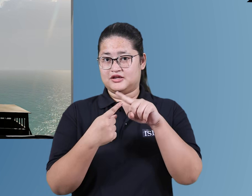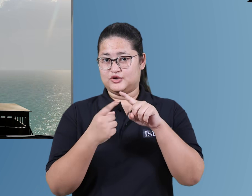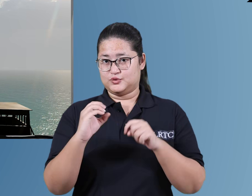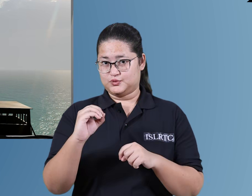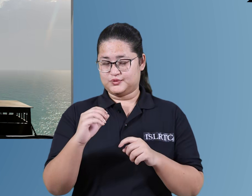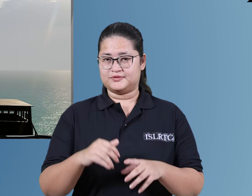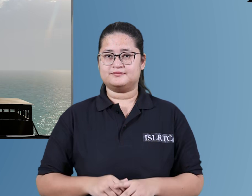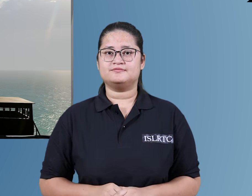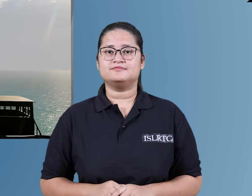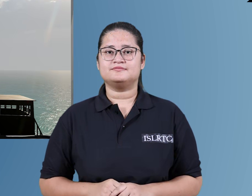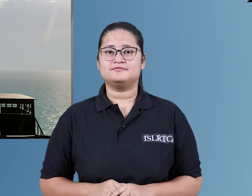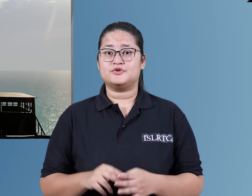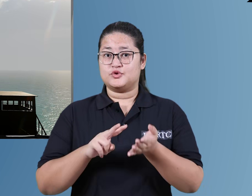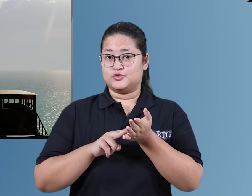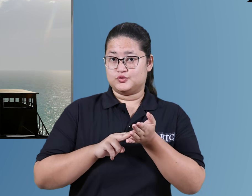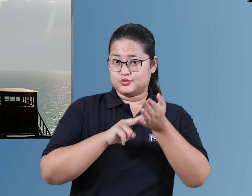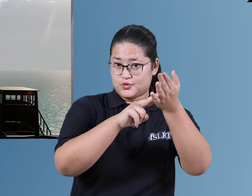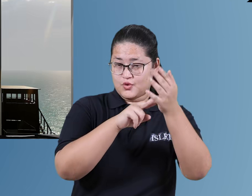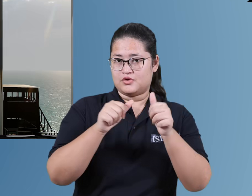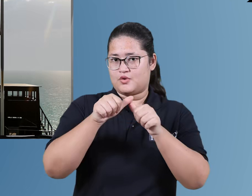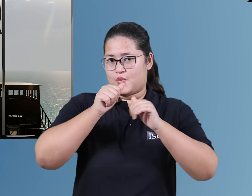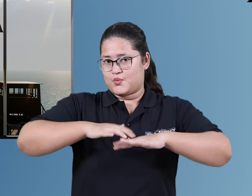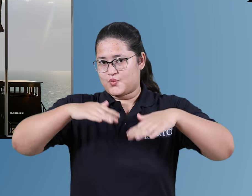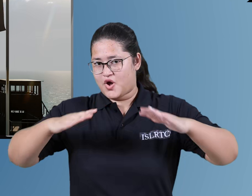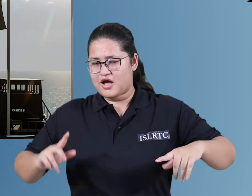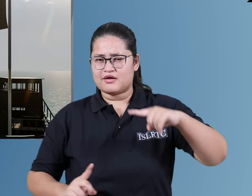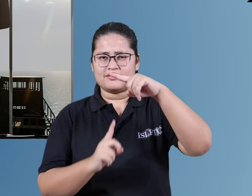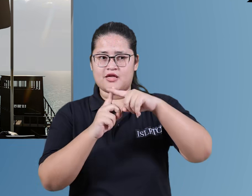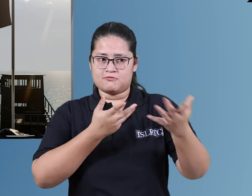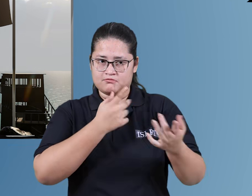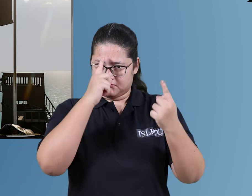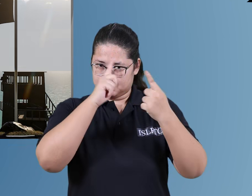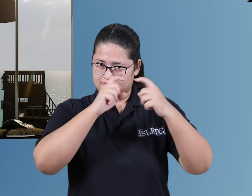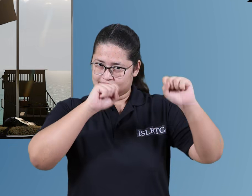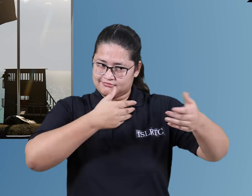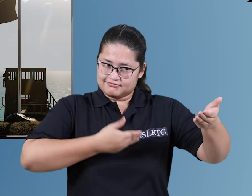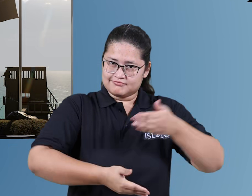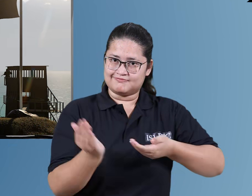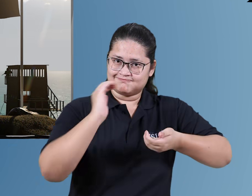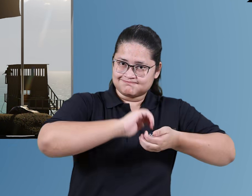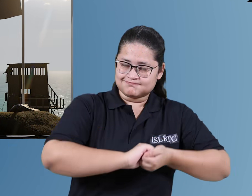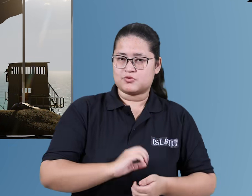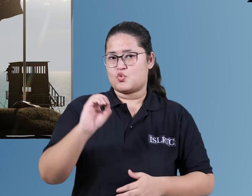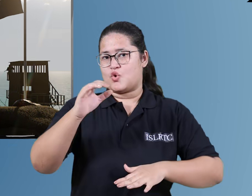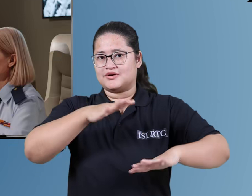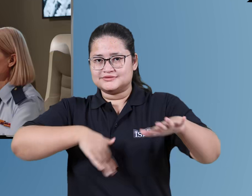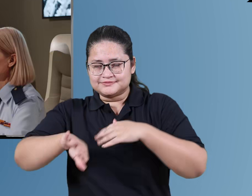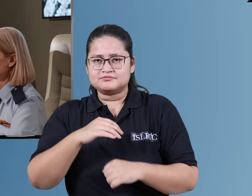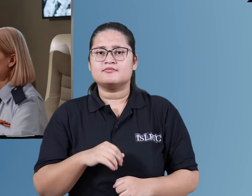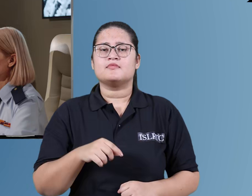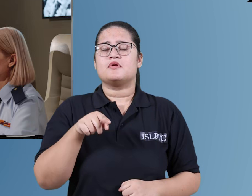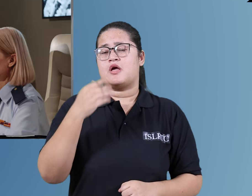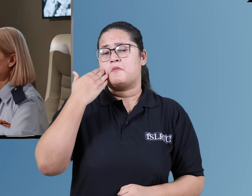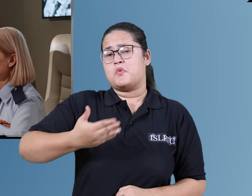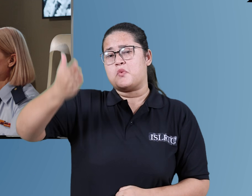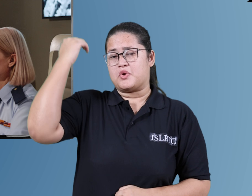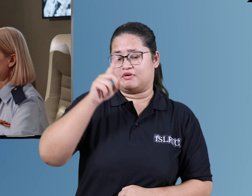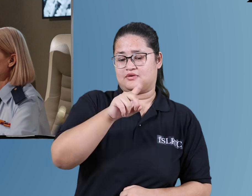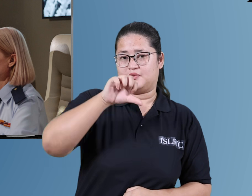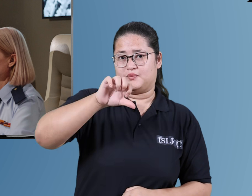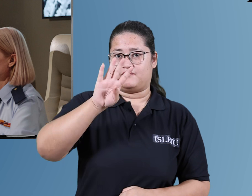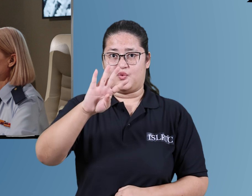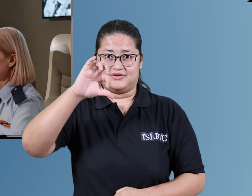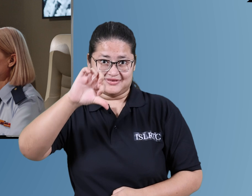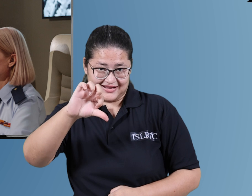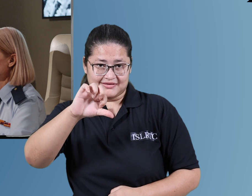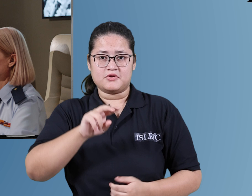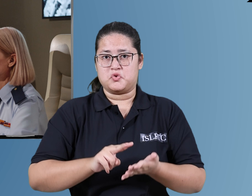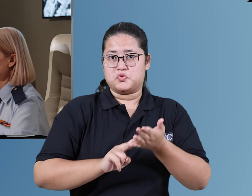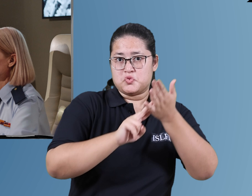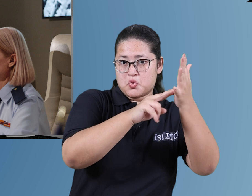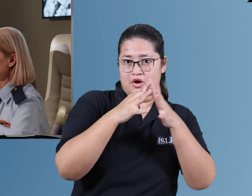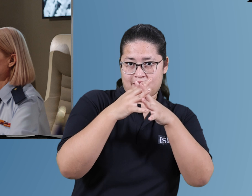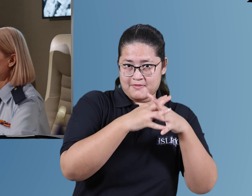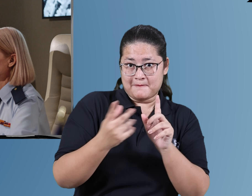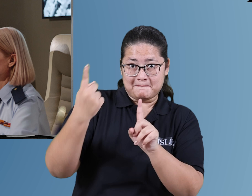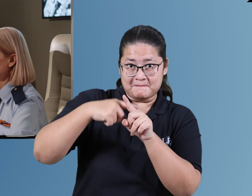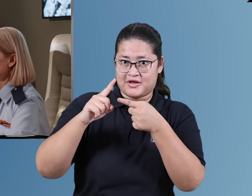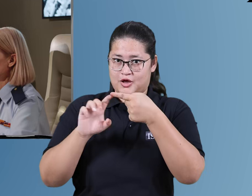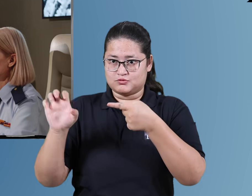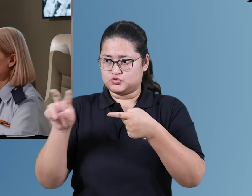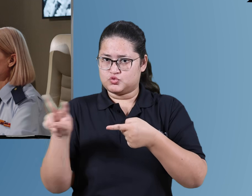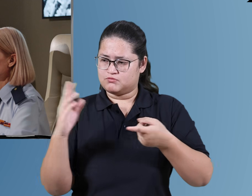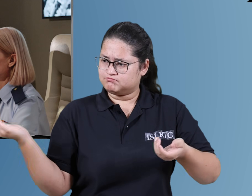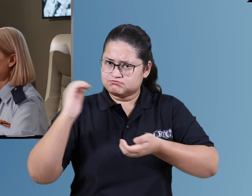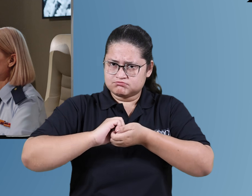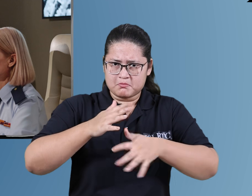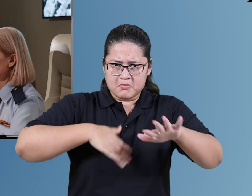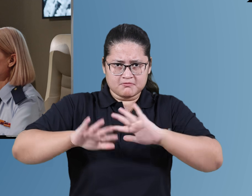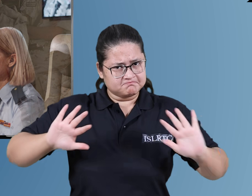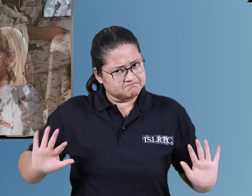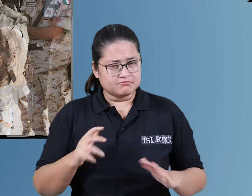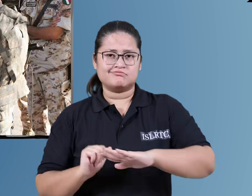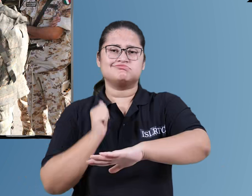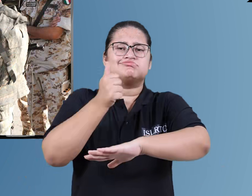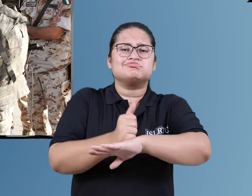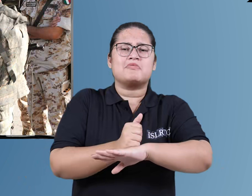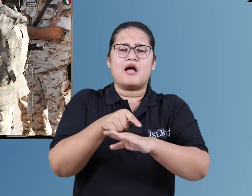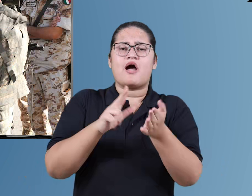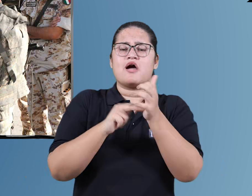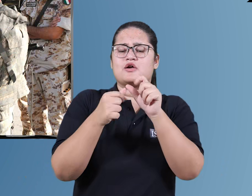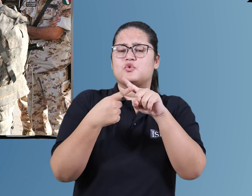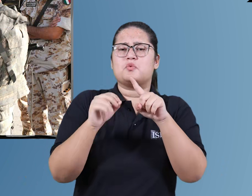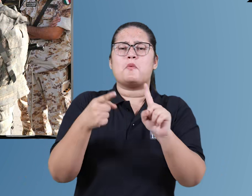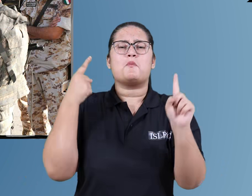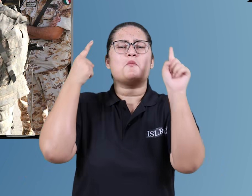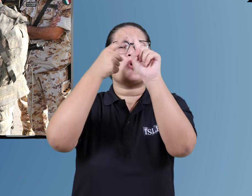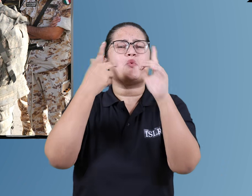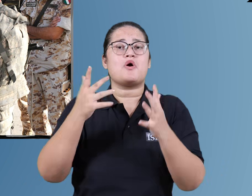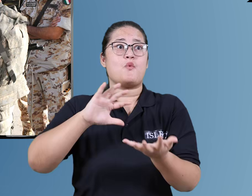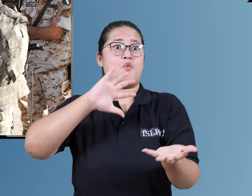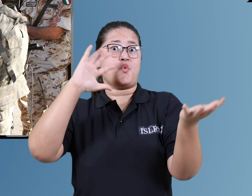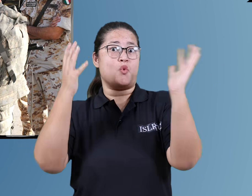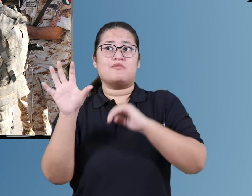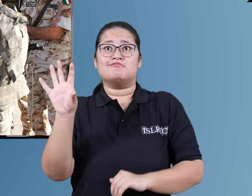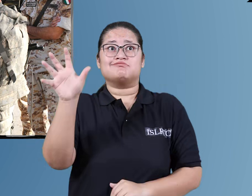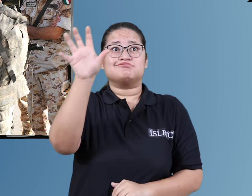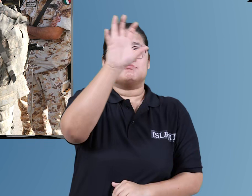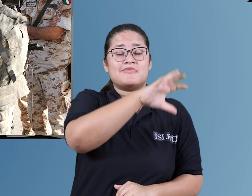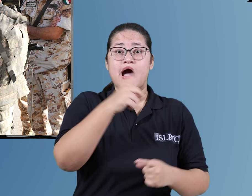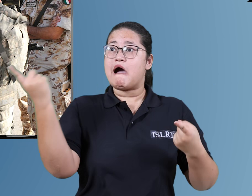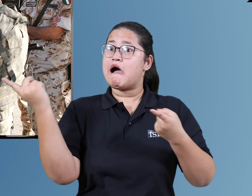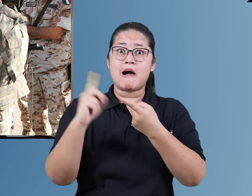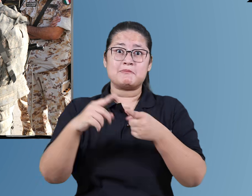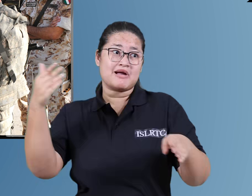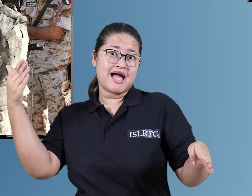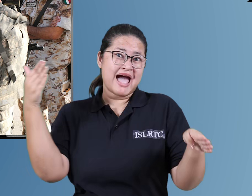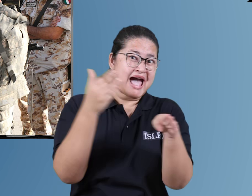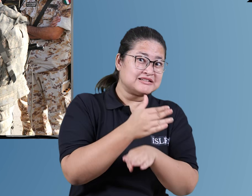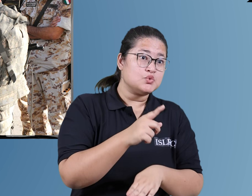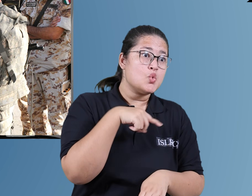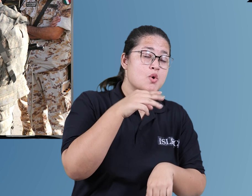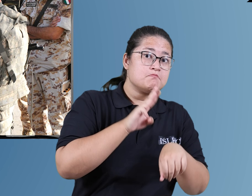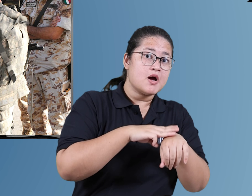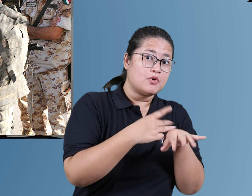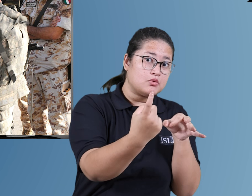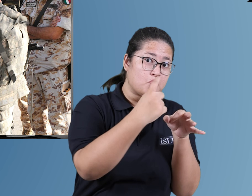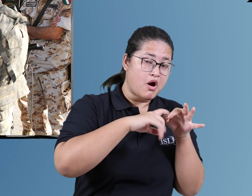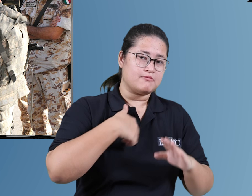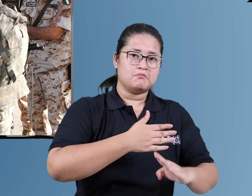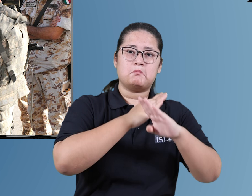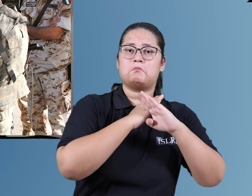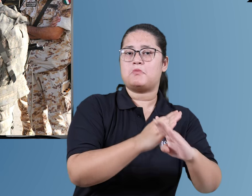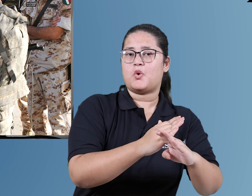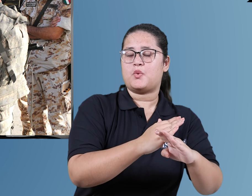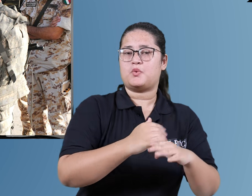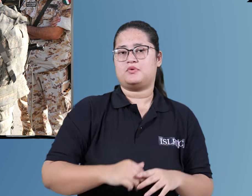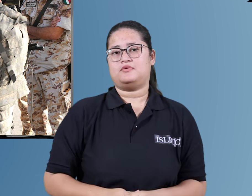NATO North Atlantic Treaty Organization. It is a military alliance established in 1949, consisting of countries from North America and Europe. Its primary purpose is to safeguard its members, which means that if one member nation is attacked, the others will come to its aid.